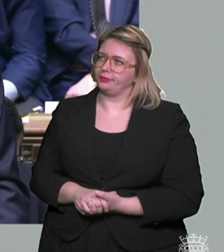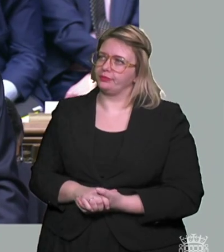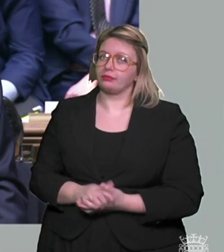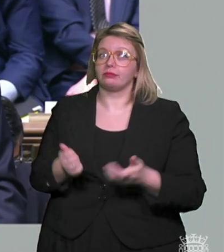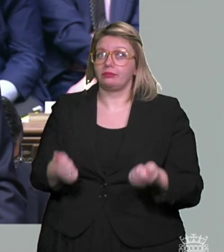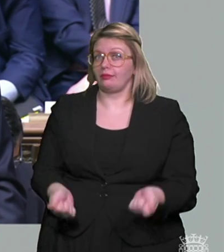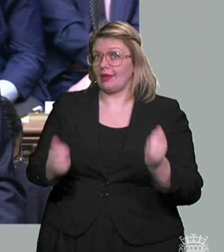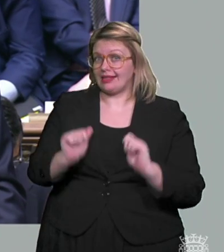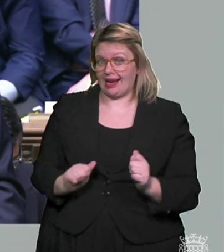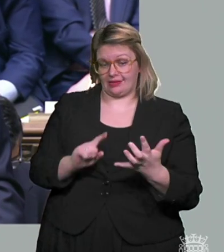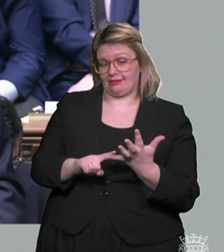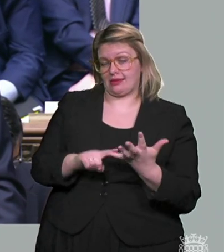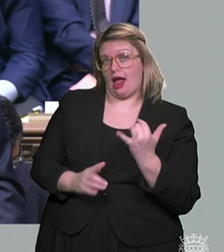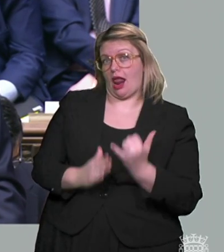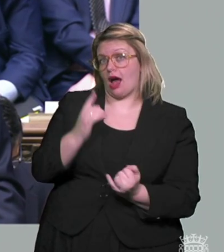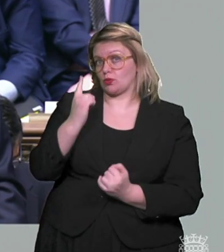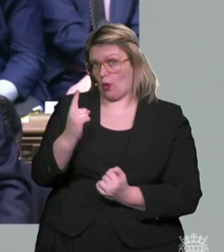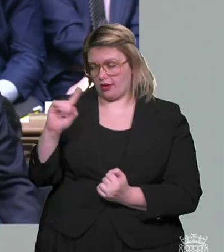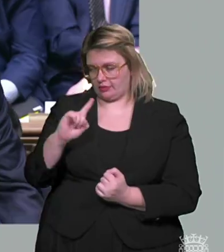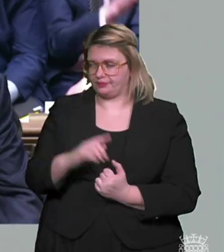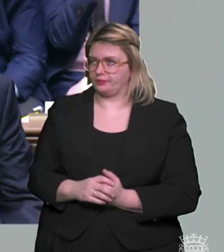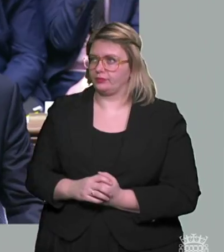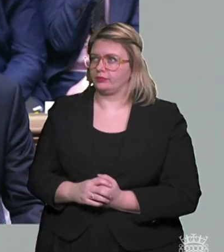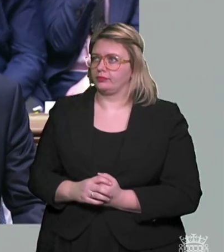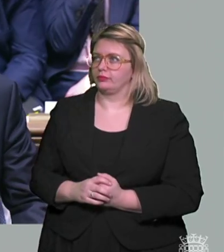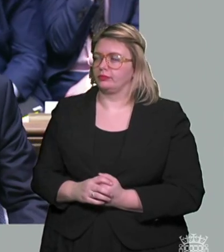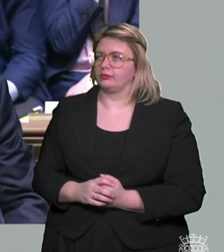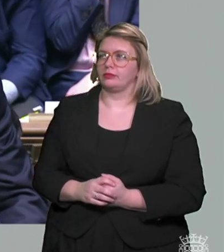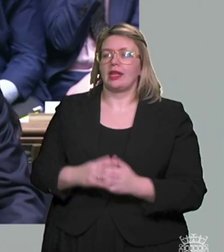Which brings me to the final pillar of our growth plan.